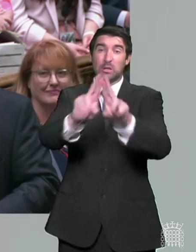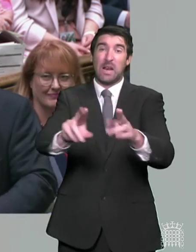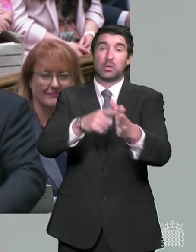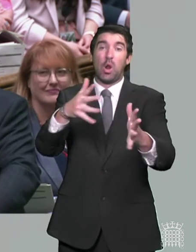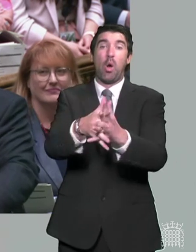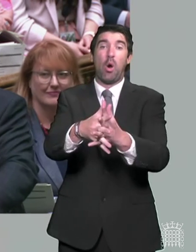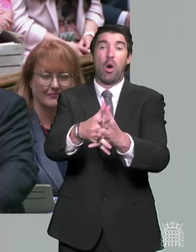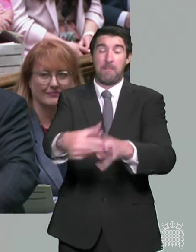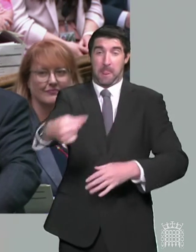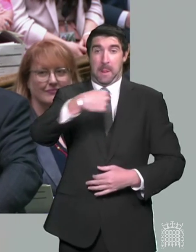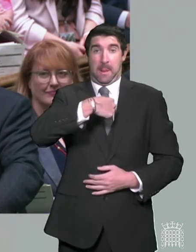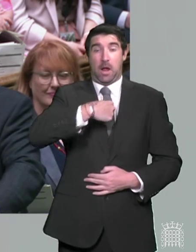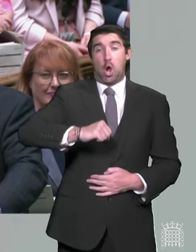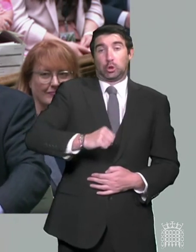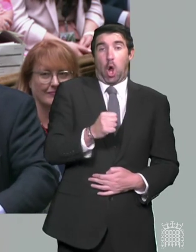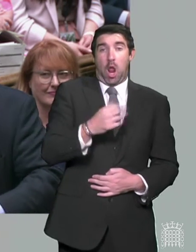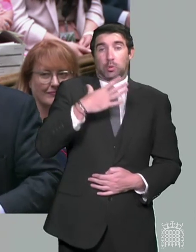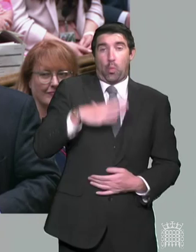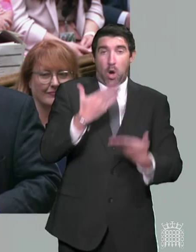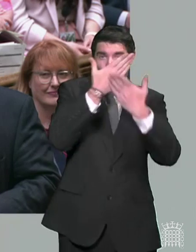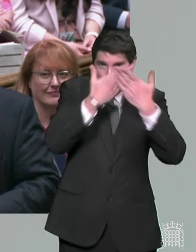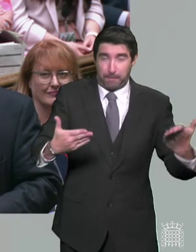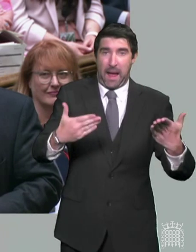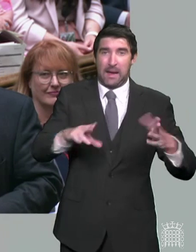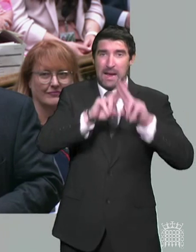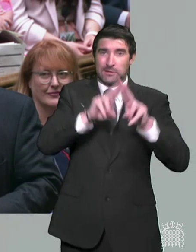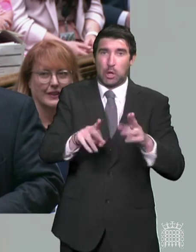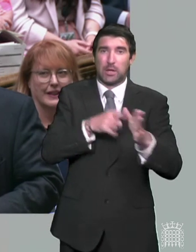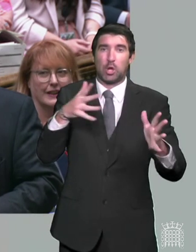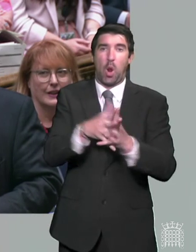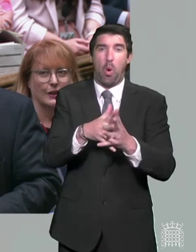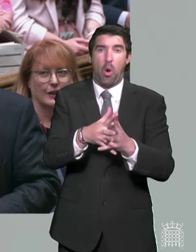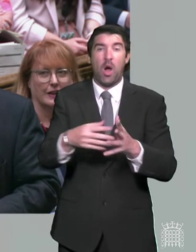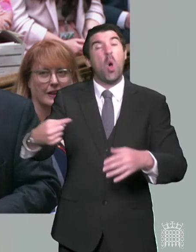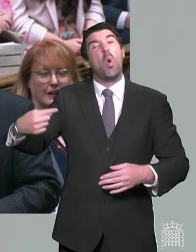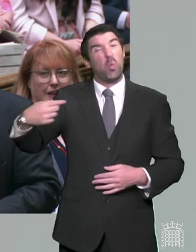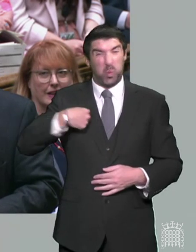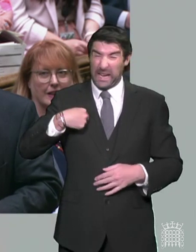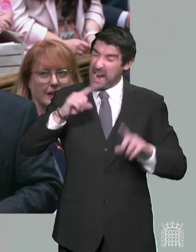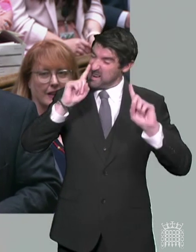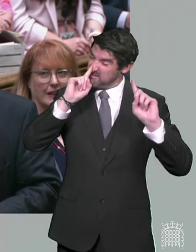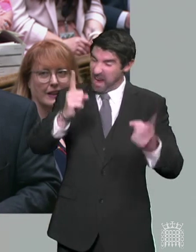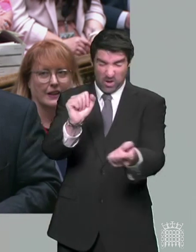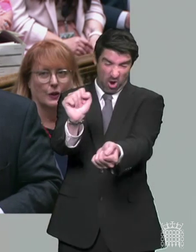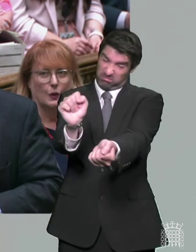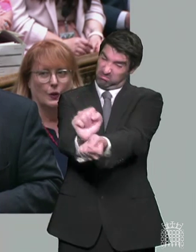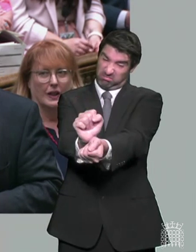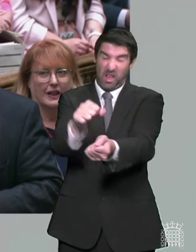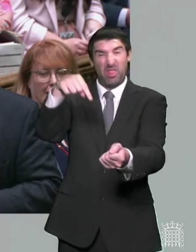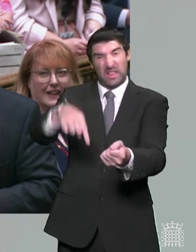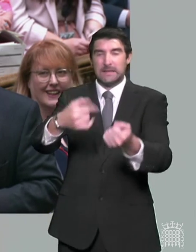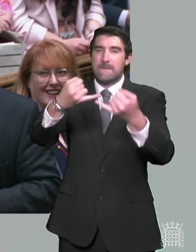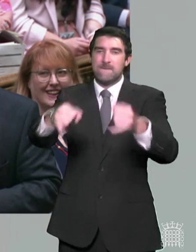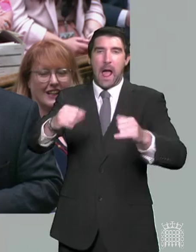Is it not the case that Scotland simply cannot afford to remain trapped in the failing Westminster system?